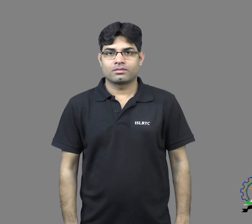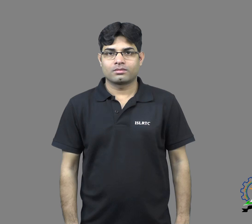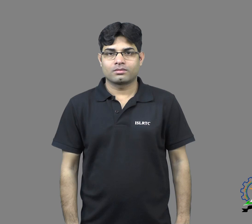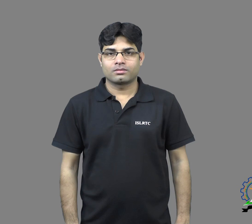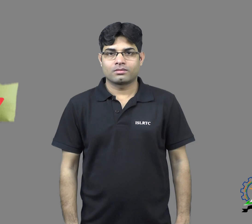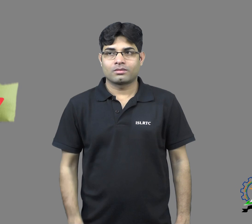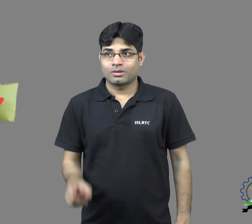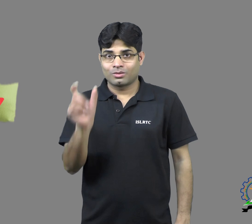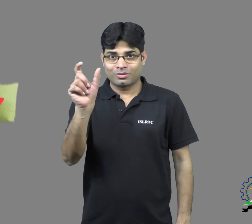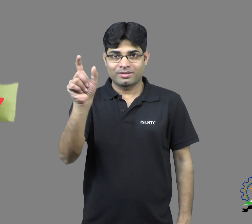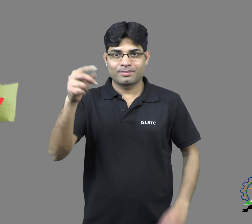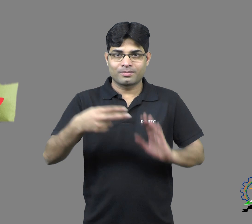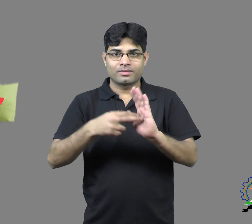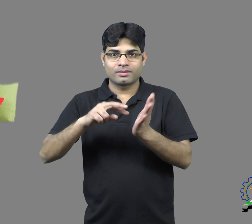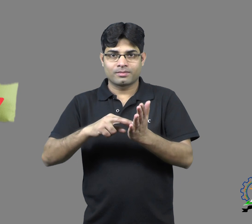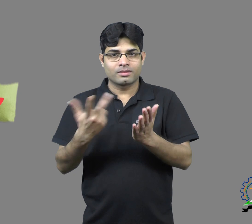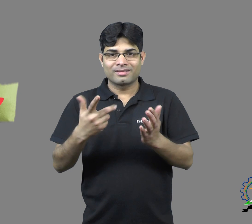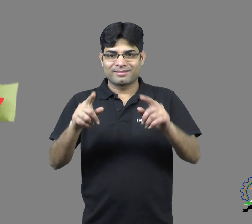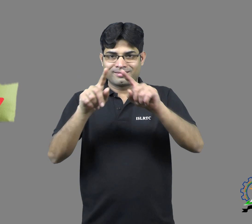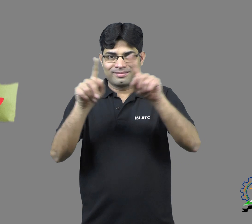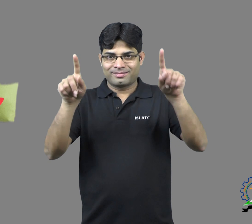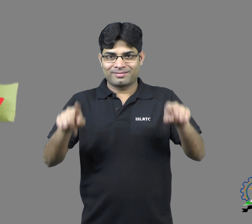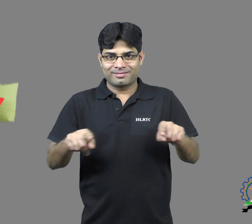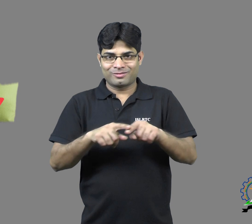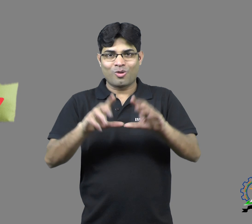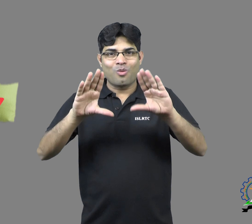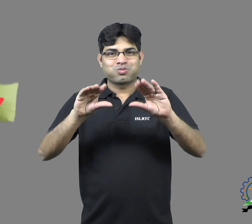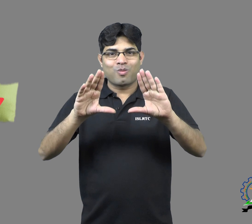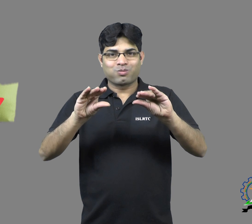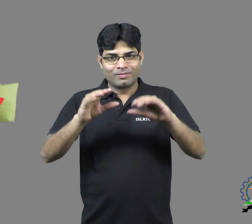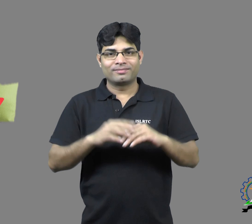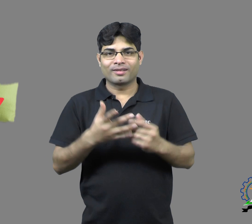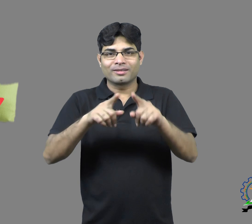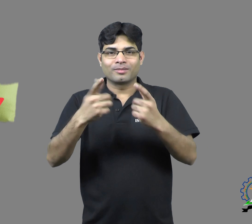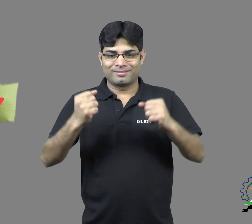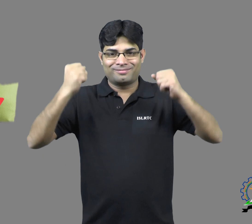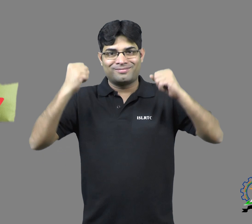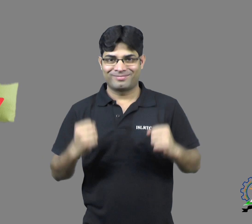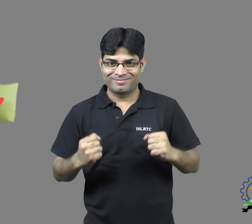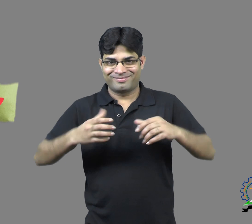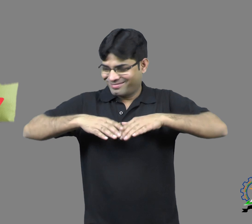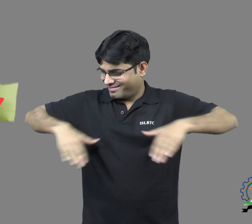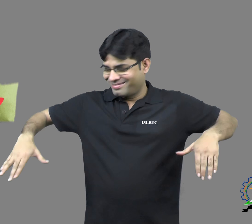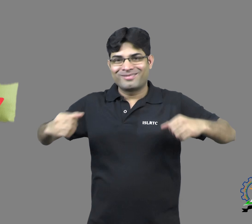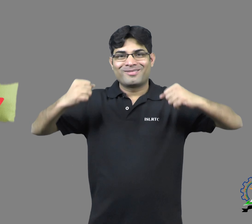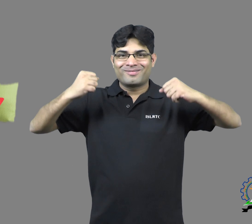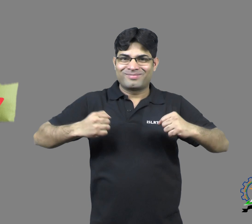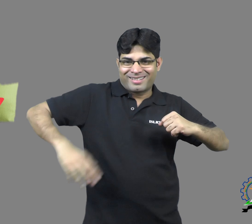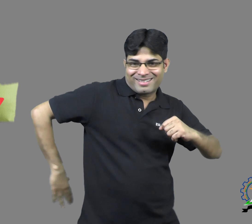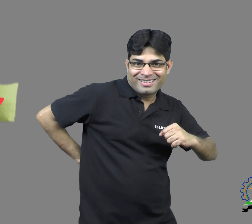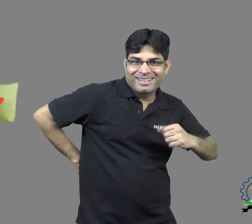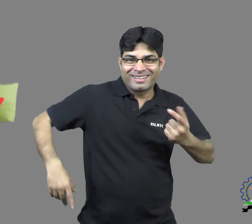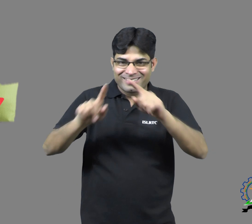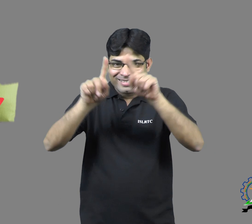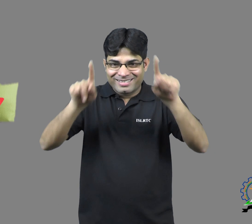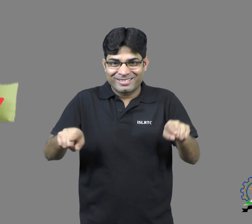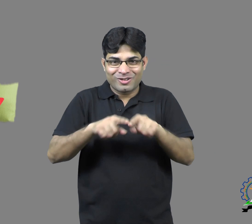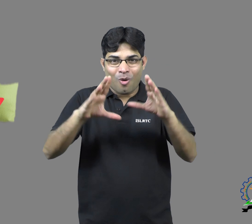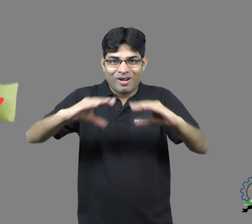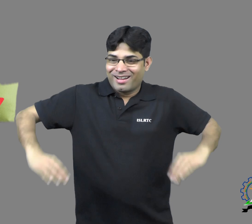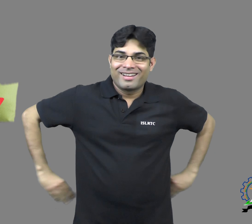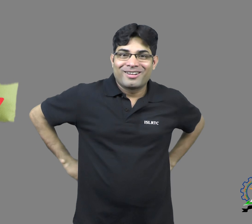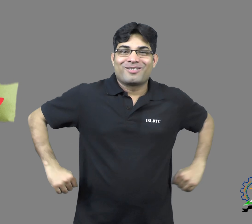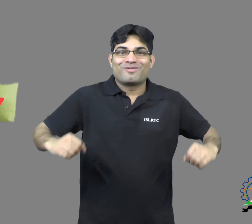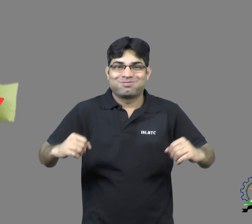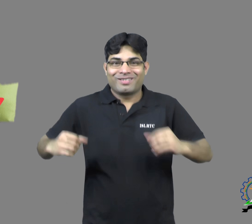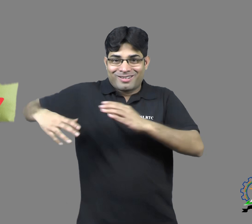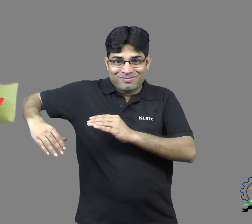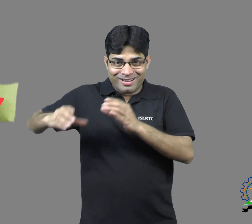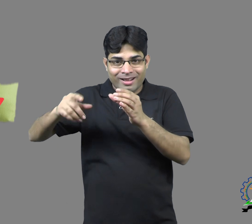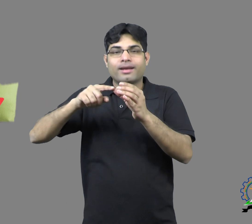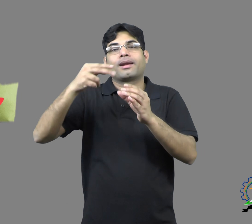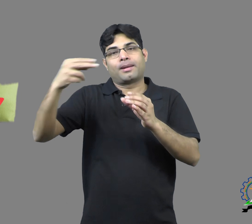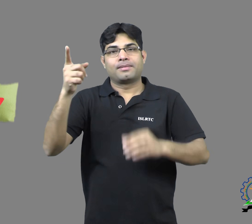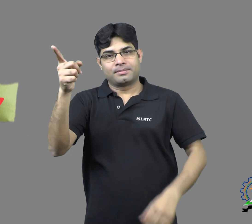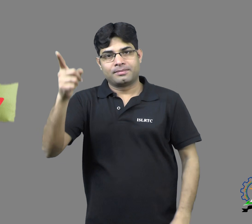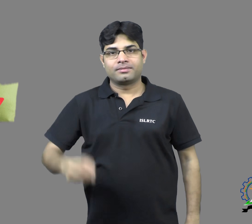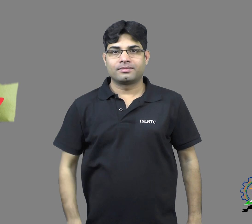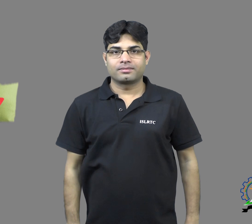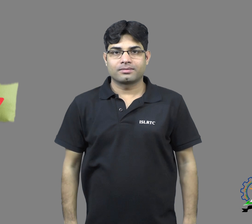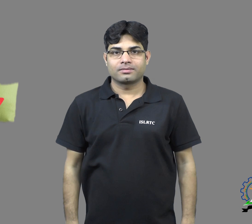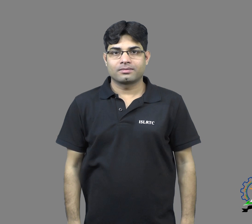Cushion Pillow